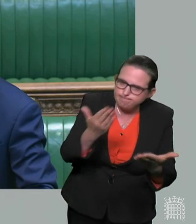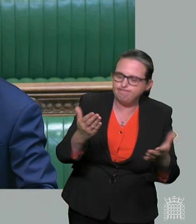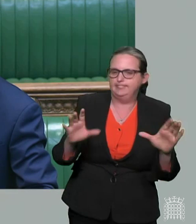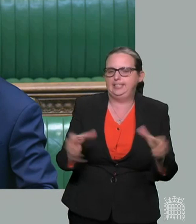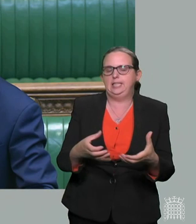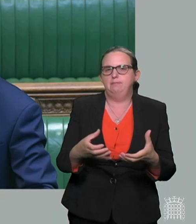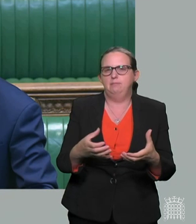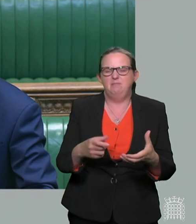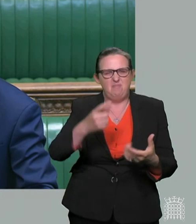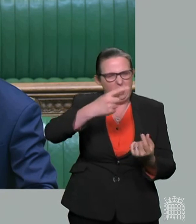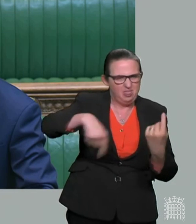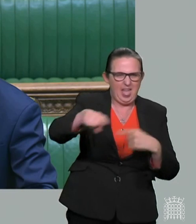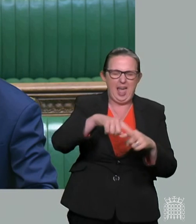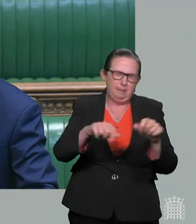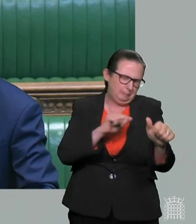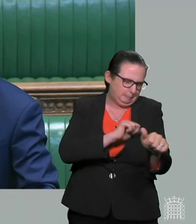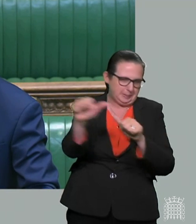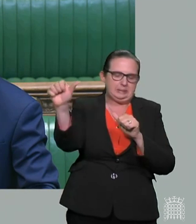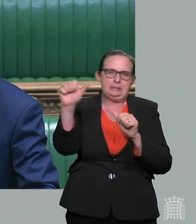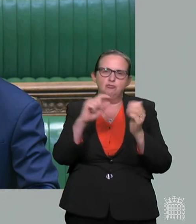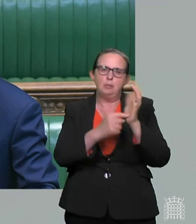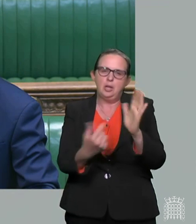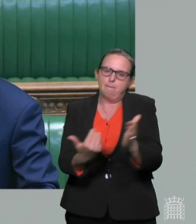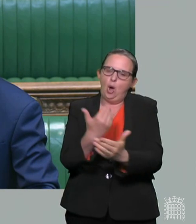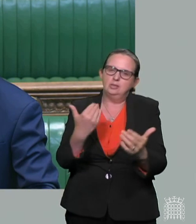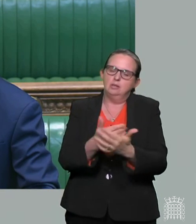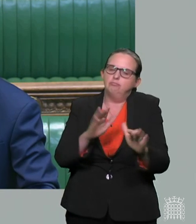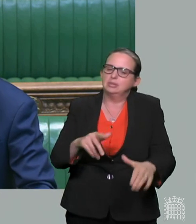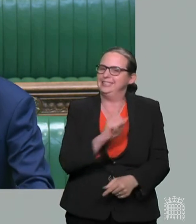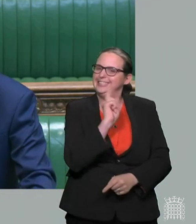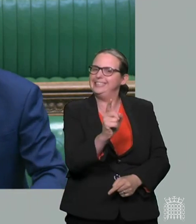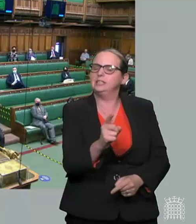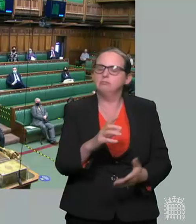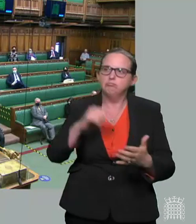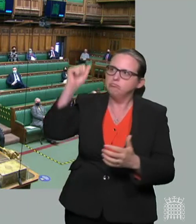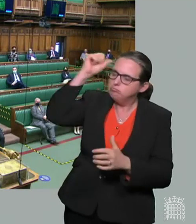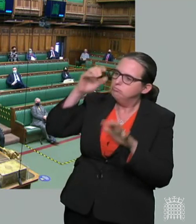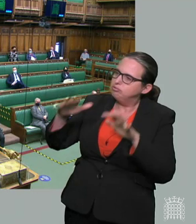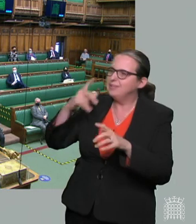They are the very best of modern Britain and everything I know this country can be.